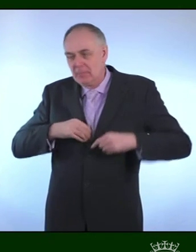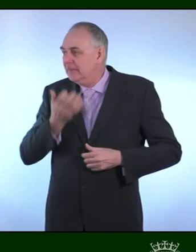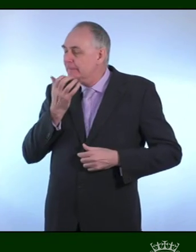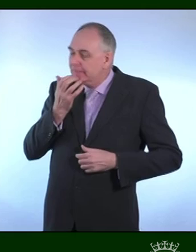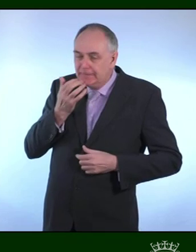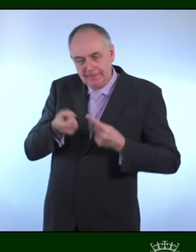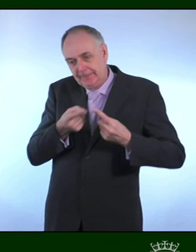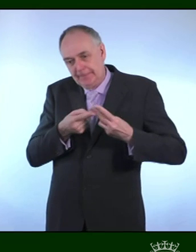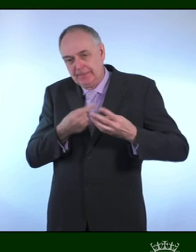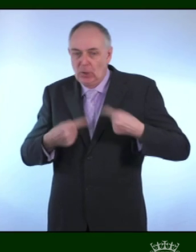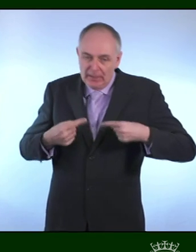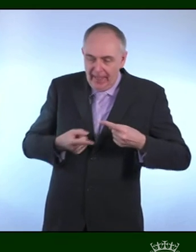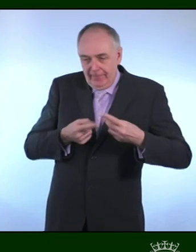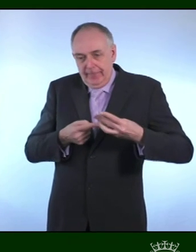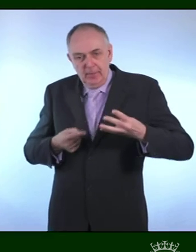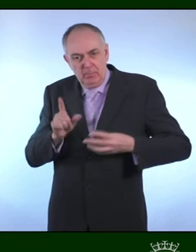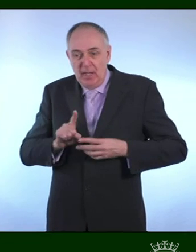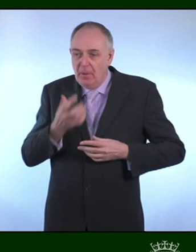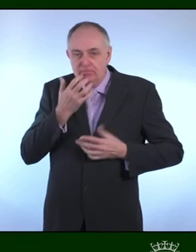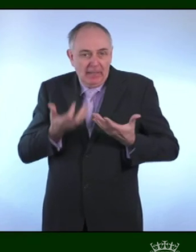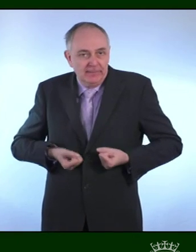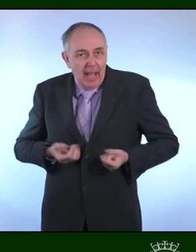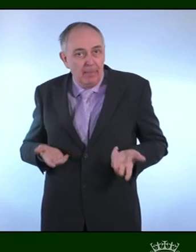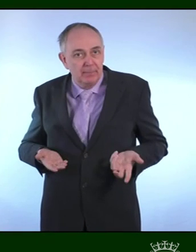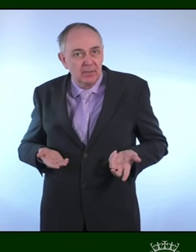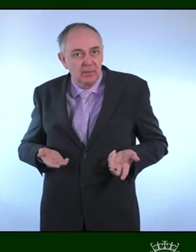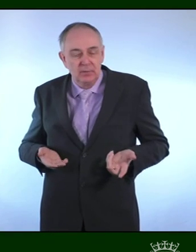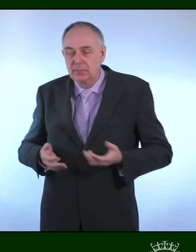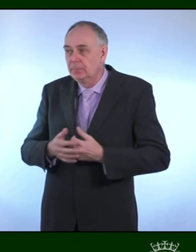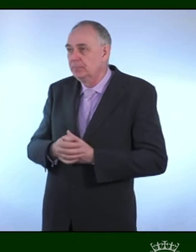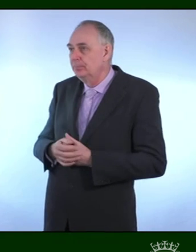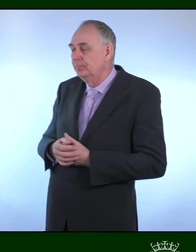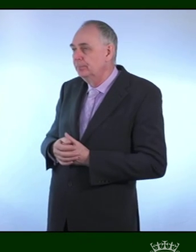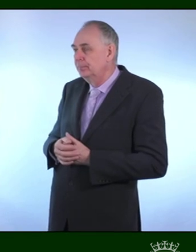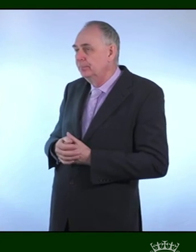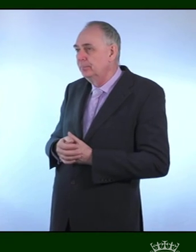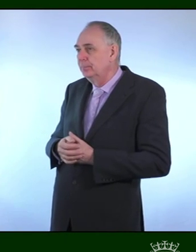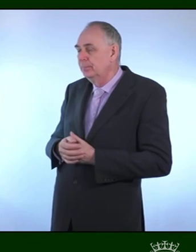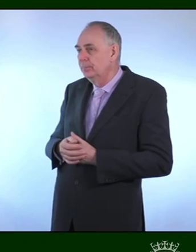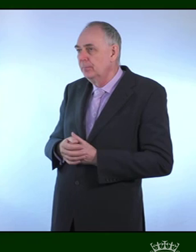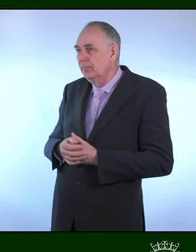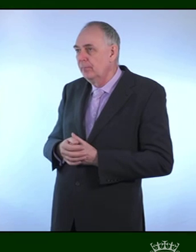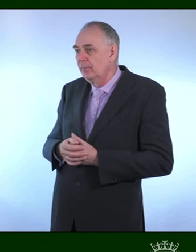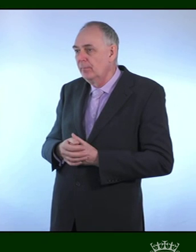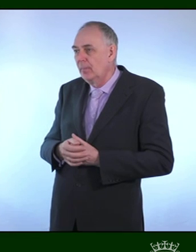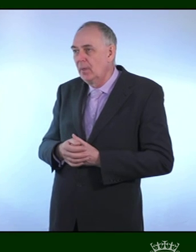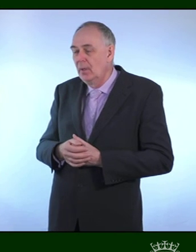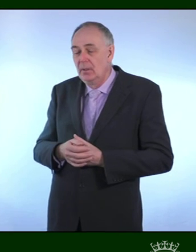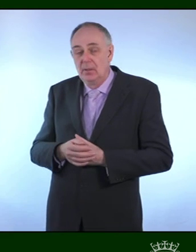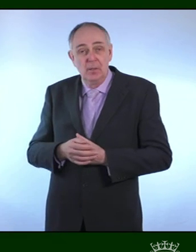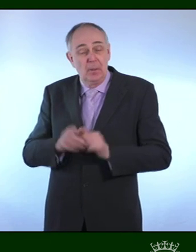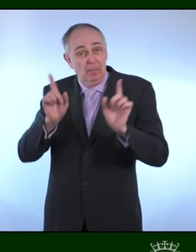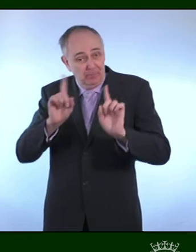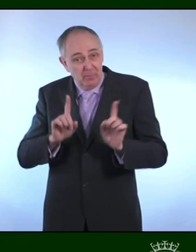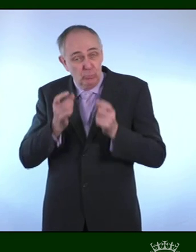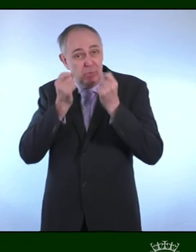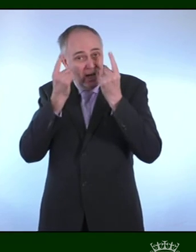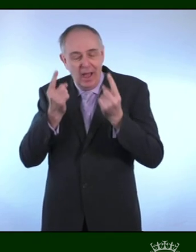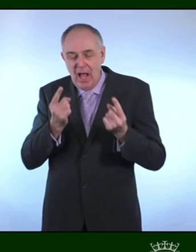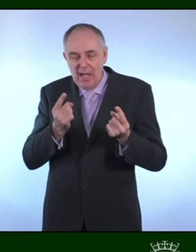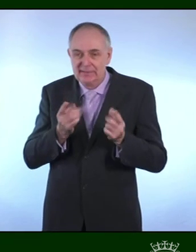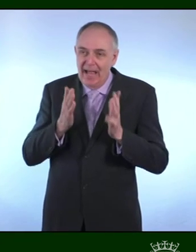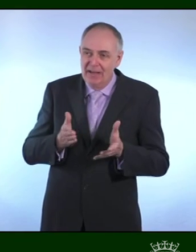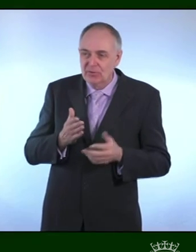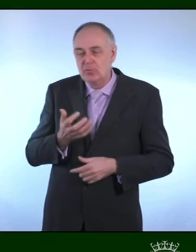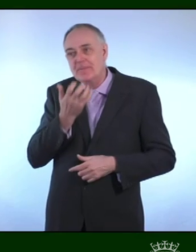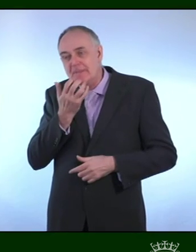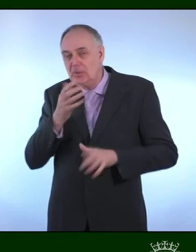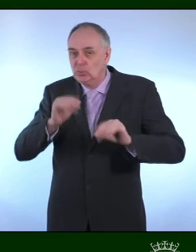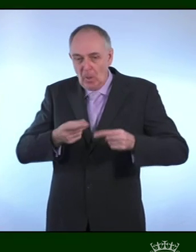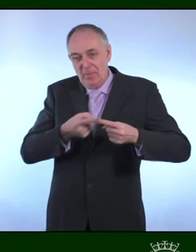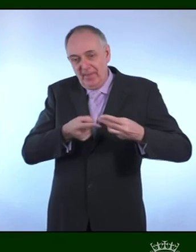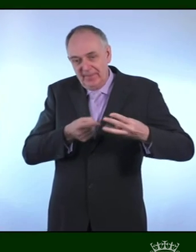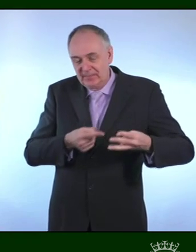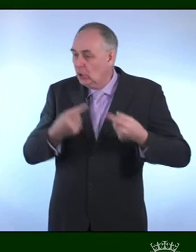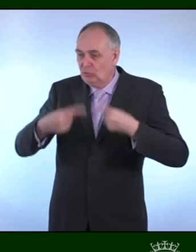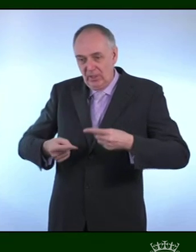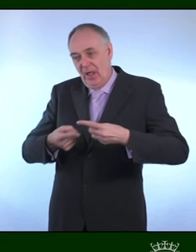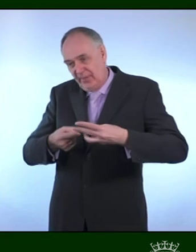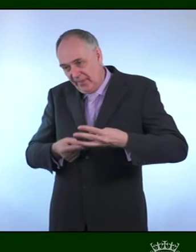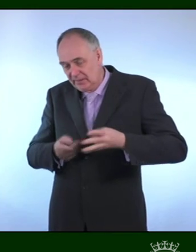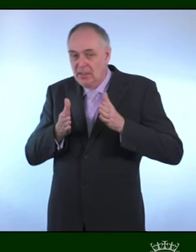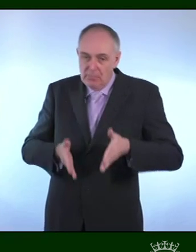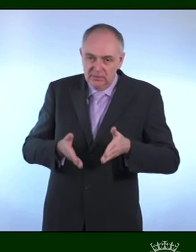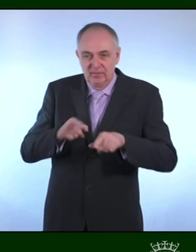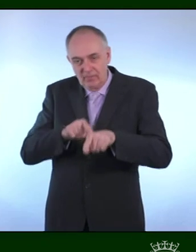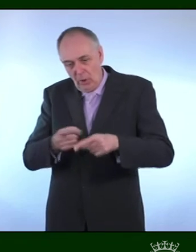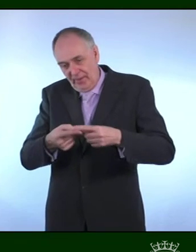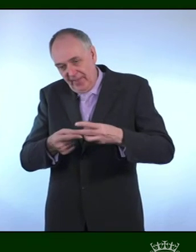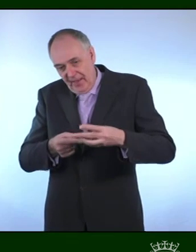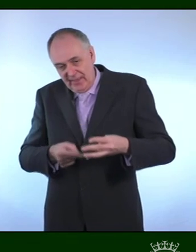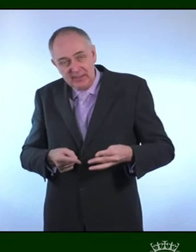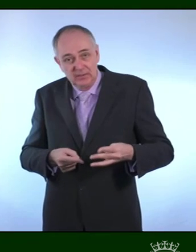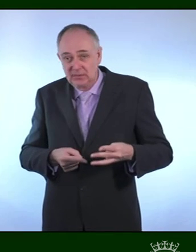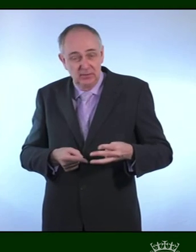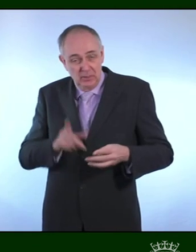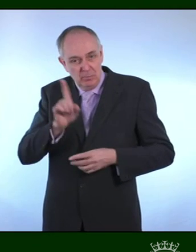The most important point I can make to the House today is that that sacrifice is inevitable and necessary, but the more we follow the advice of the Government, the